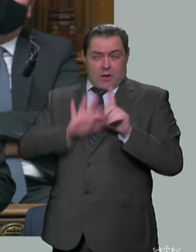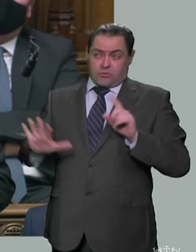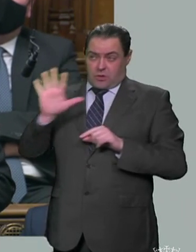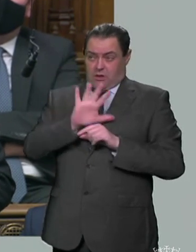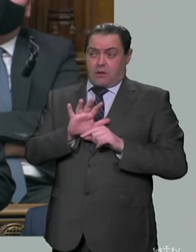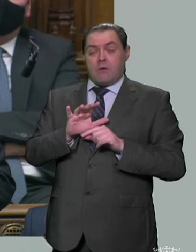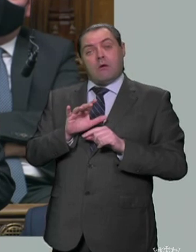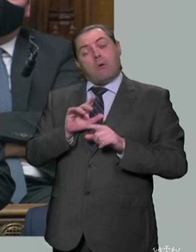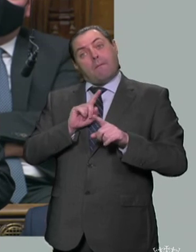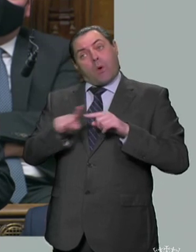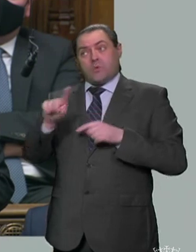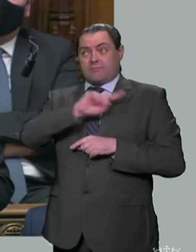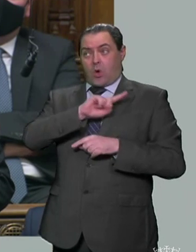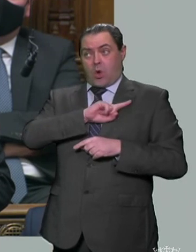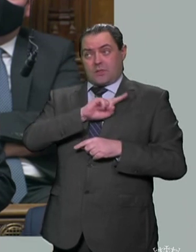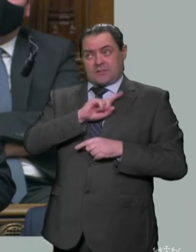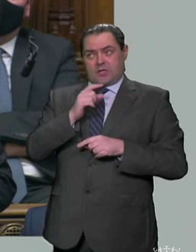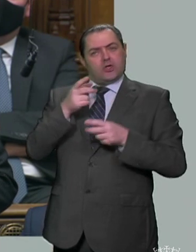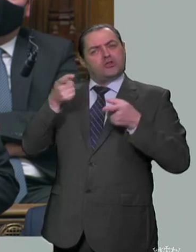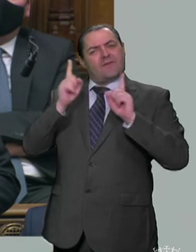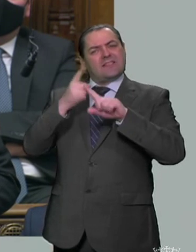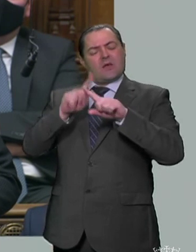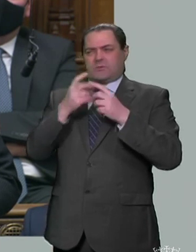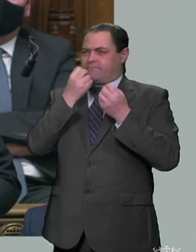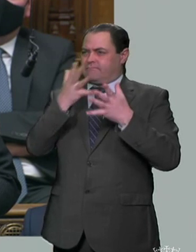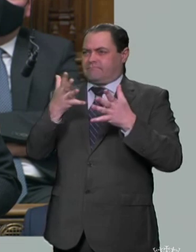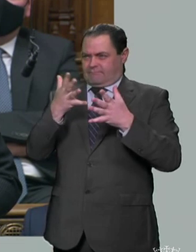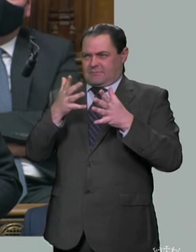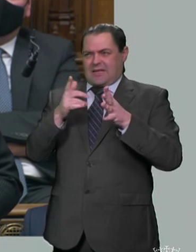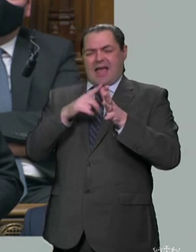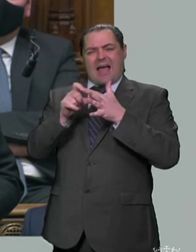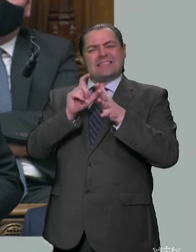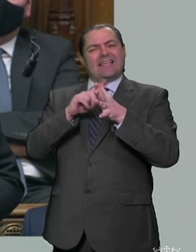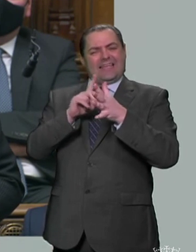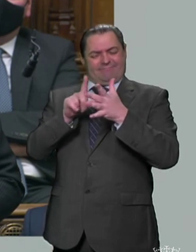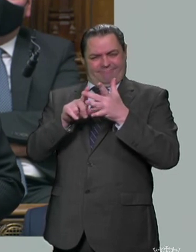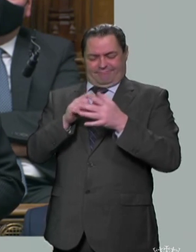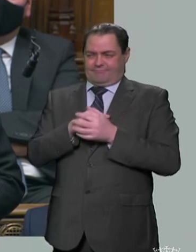Much of the credit is due to its exceptional chief executive, Mr Ade Adetosoye.